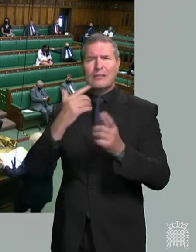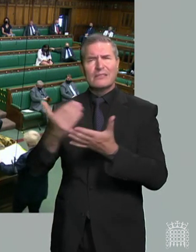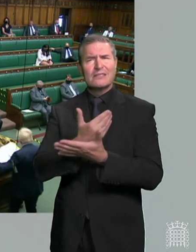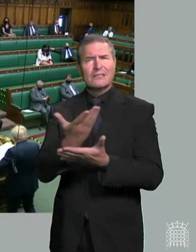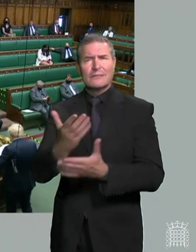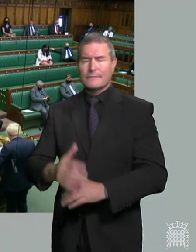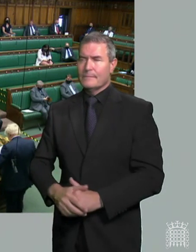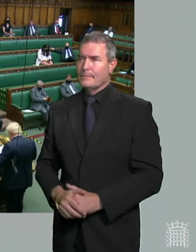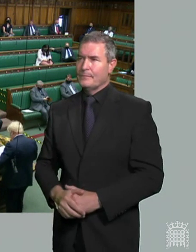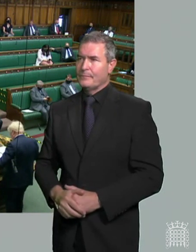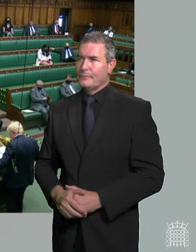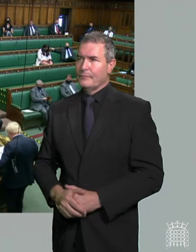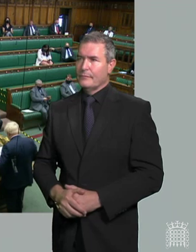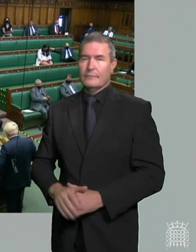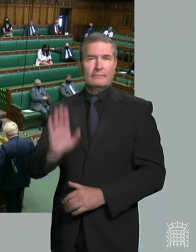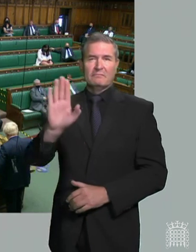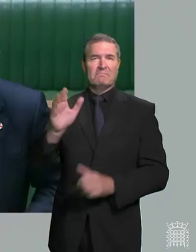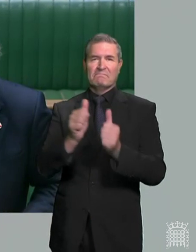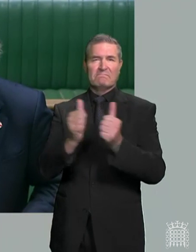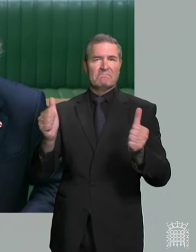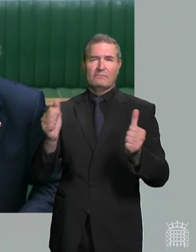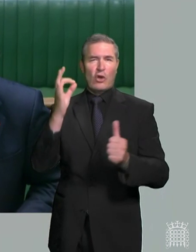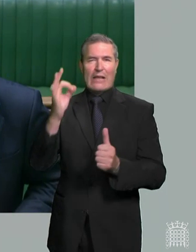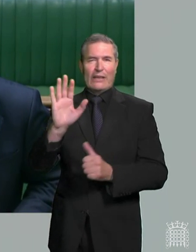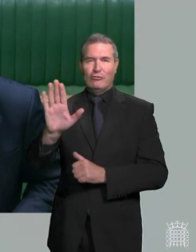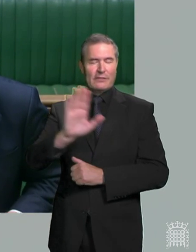That is not accurate.